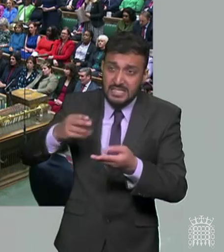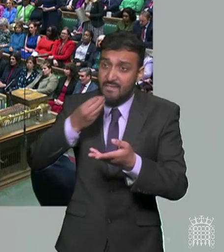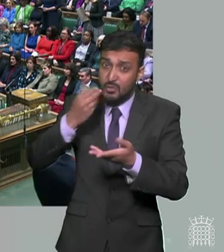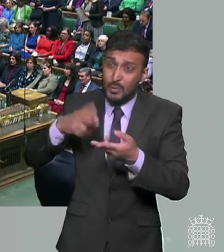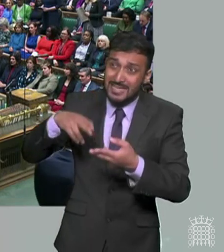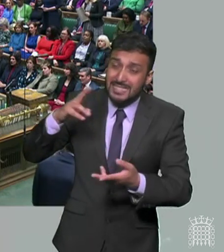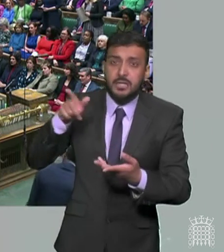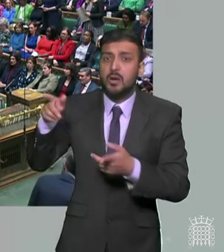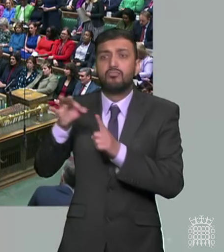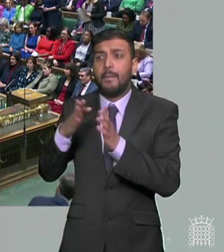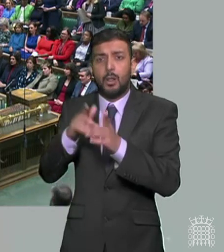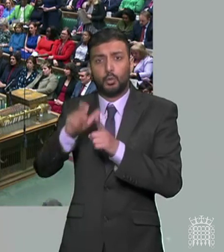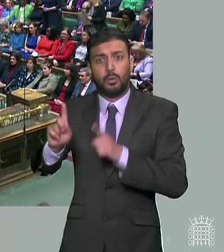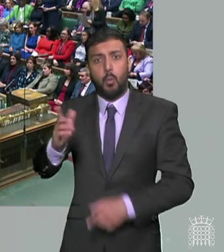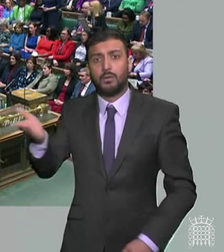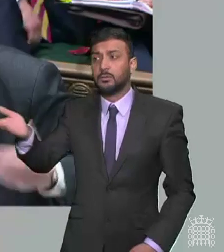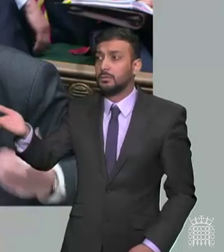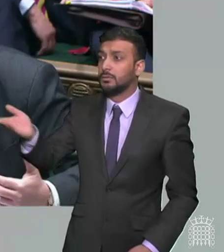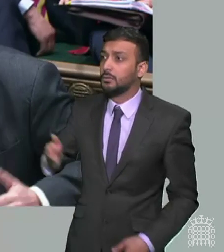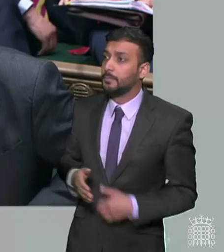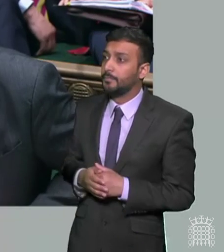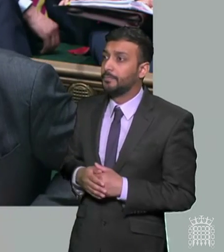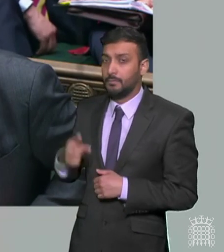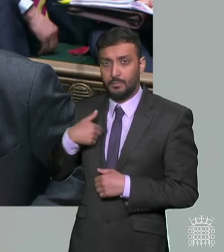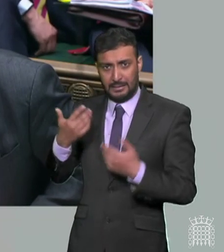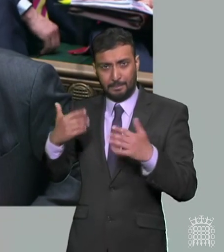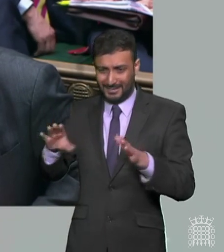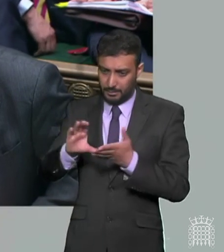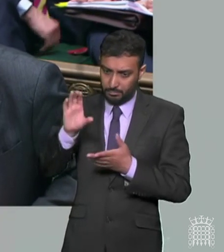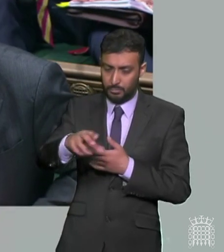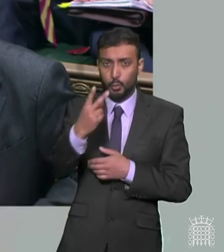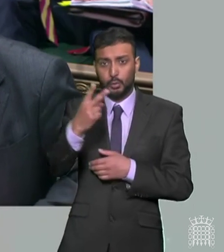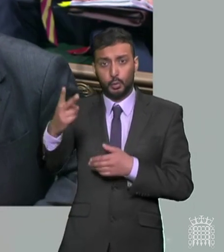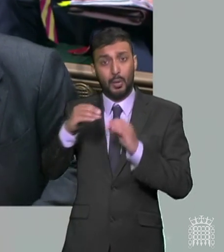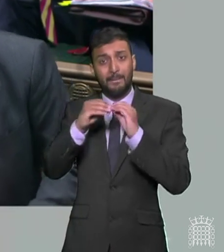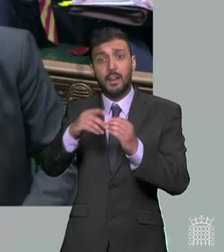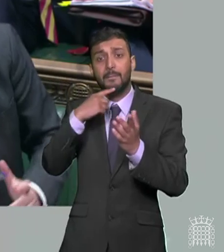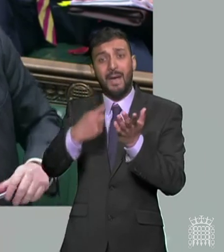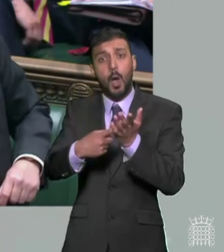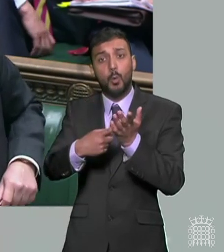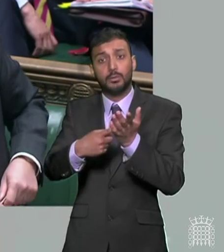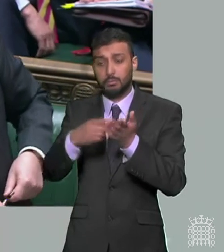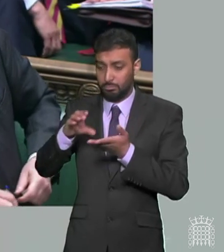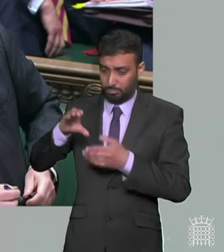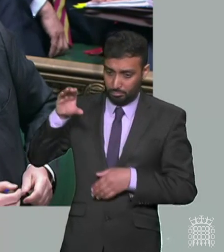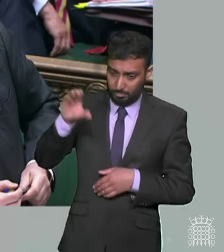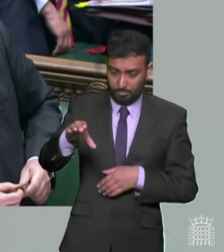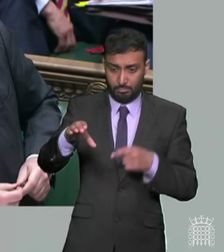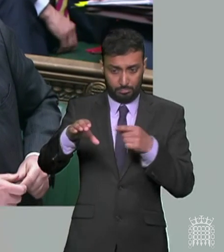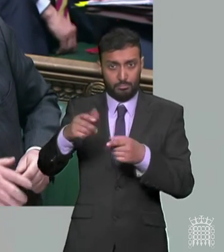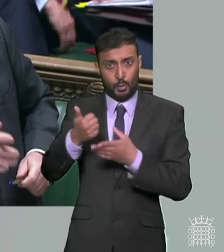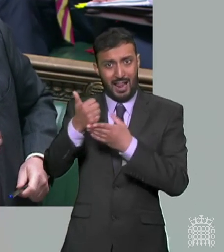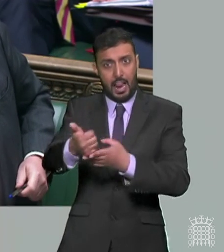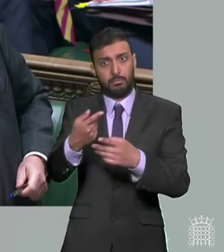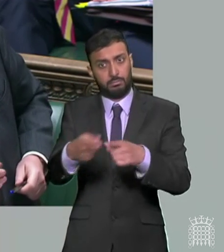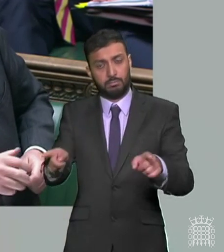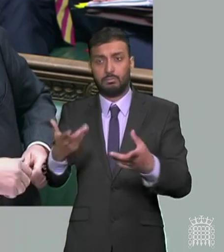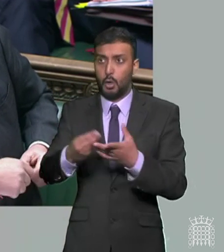What we have done in just the last few months is put in £22 million to help people with the cost of living.